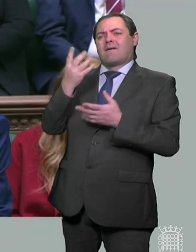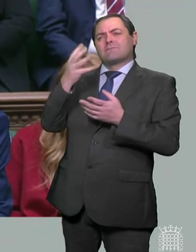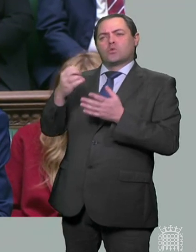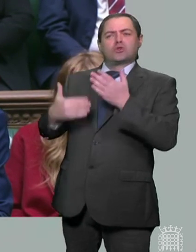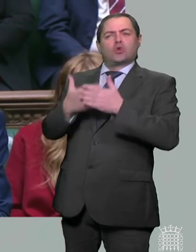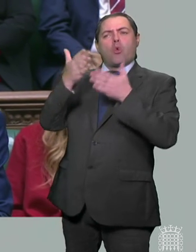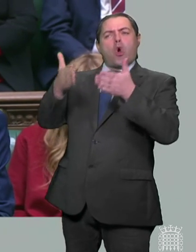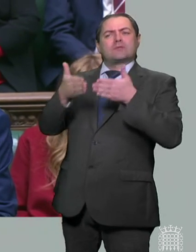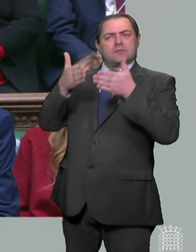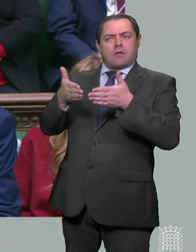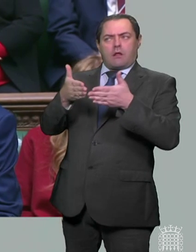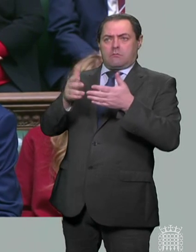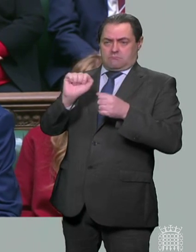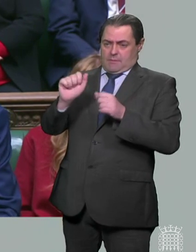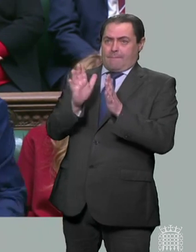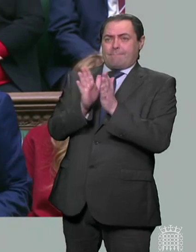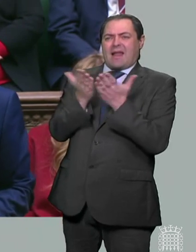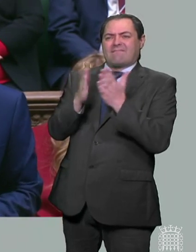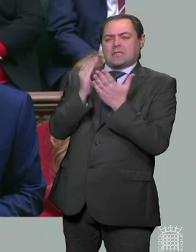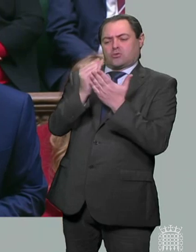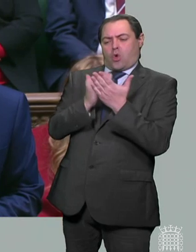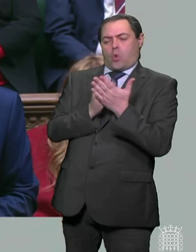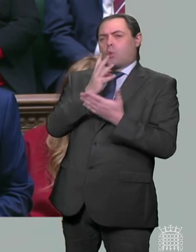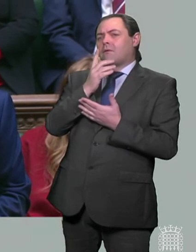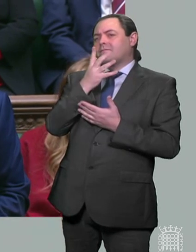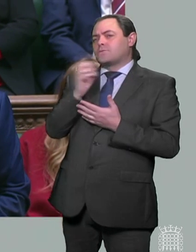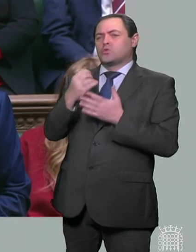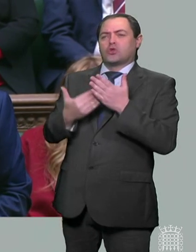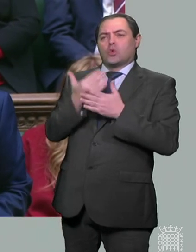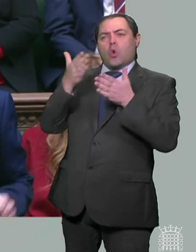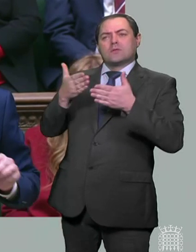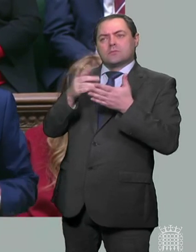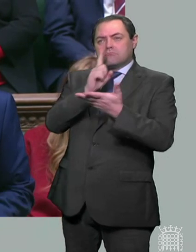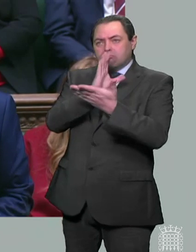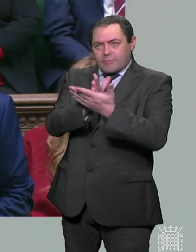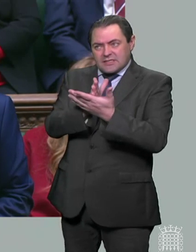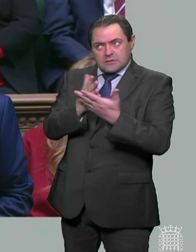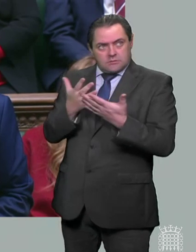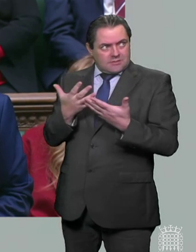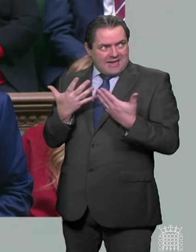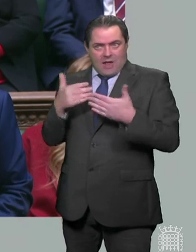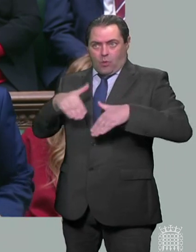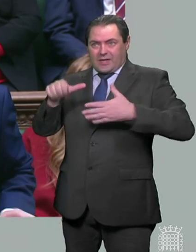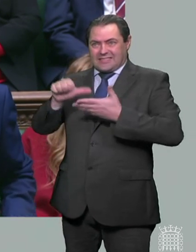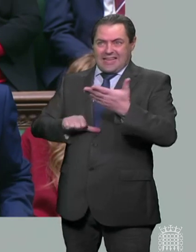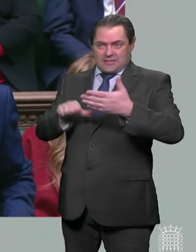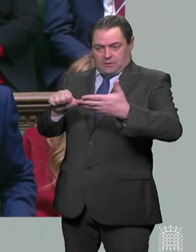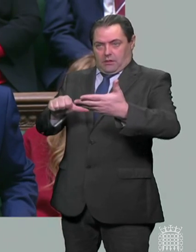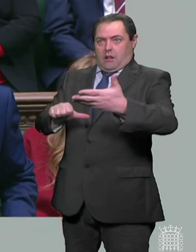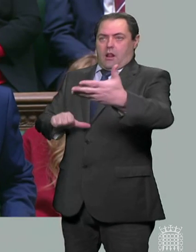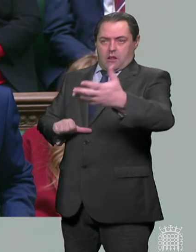It is on page 10 of his manifesto. With waiting lists so high, that is a very important commitment.